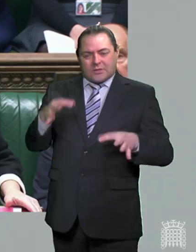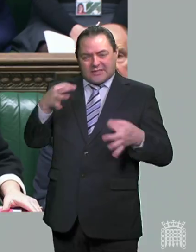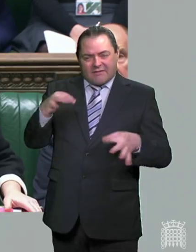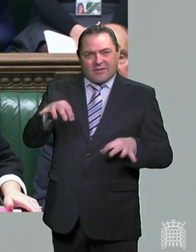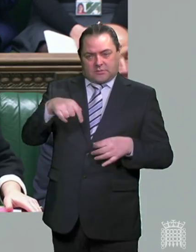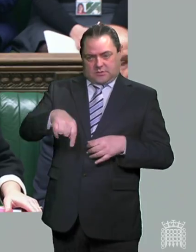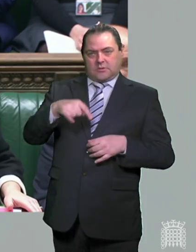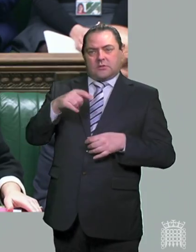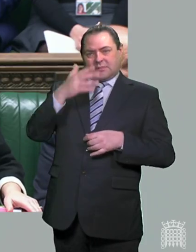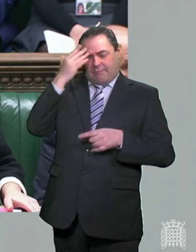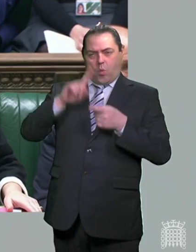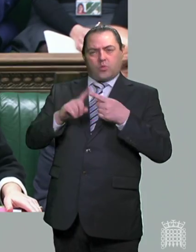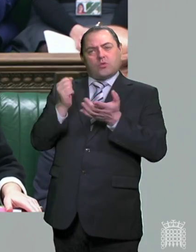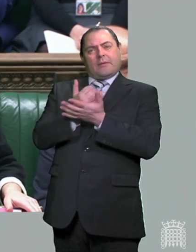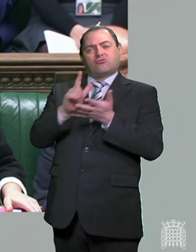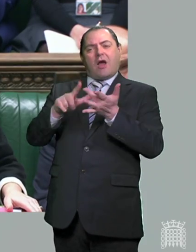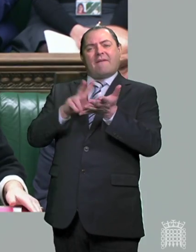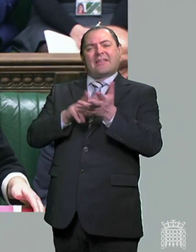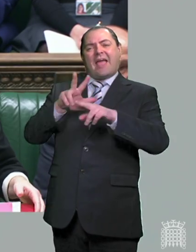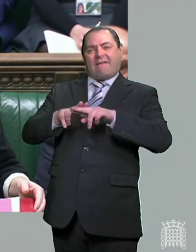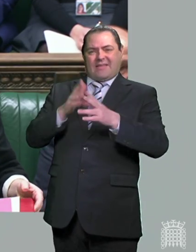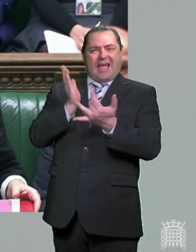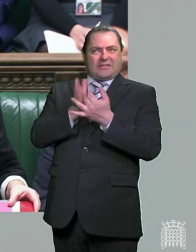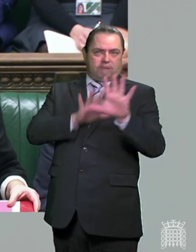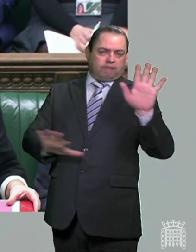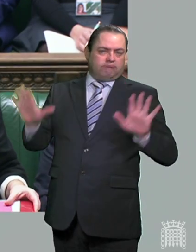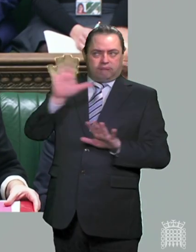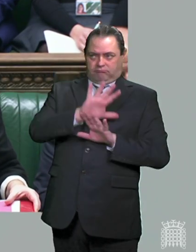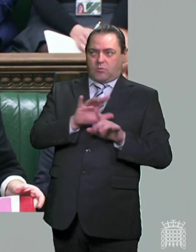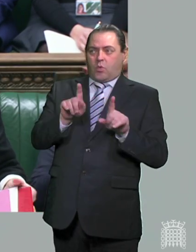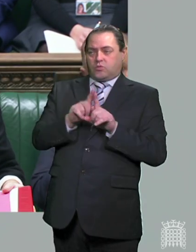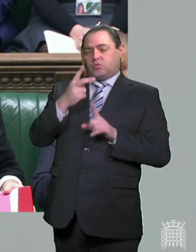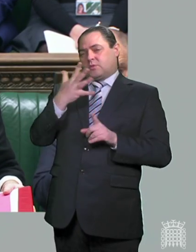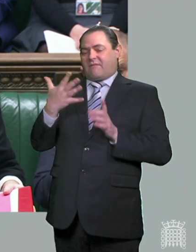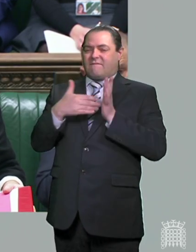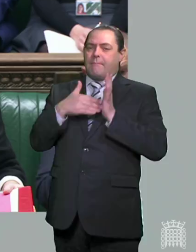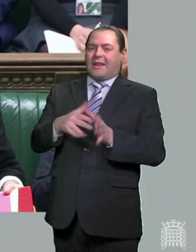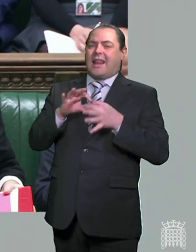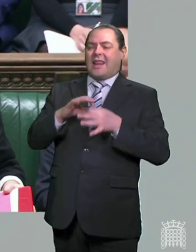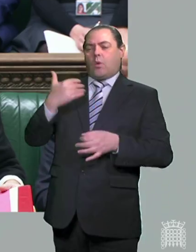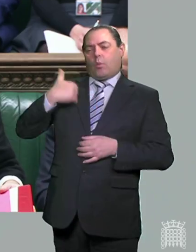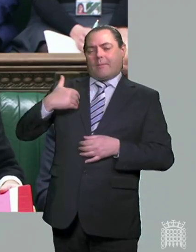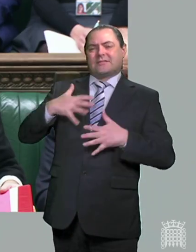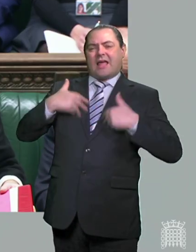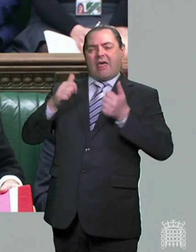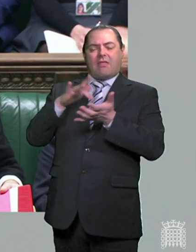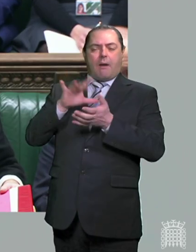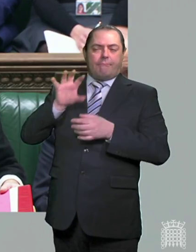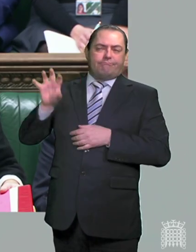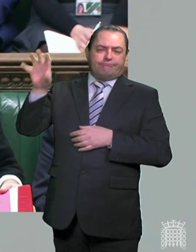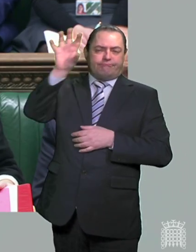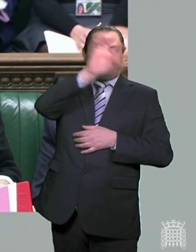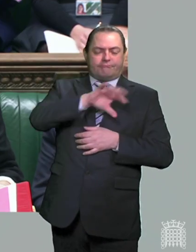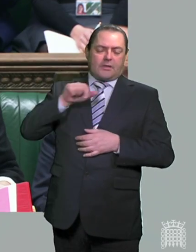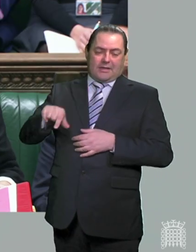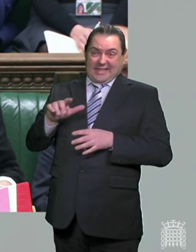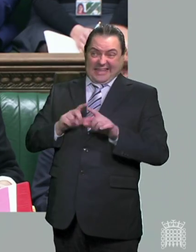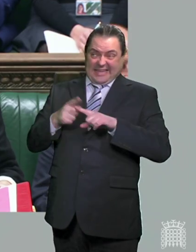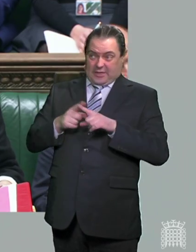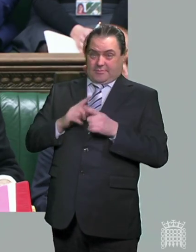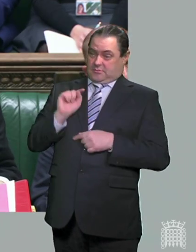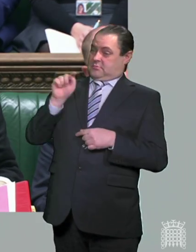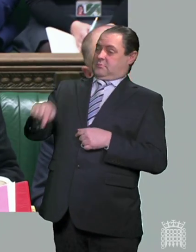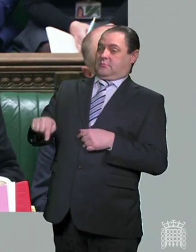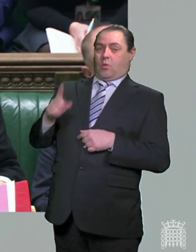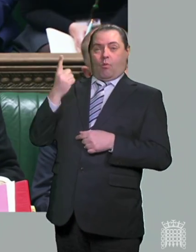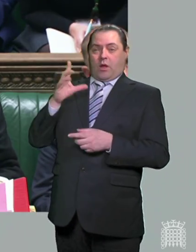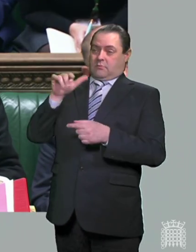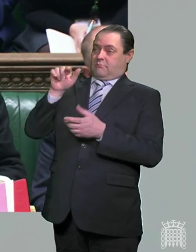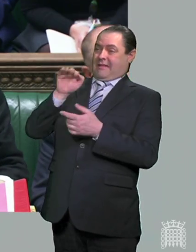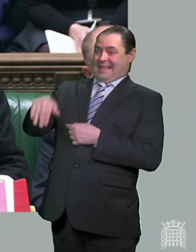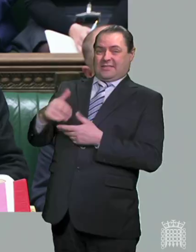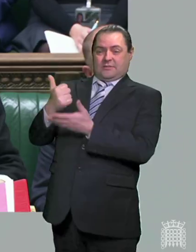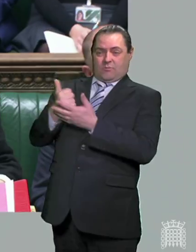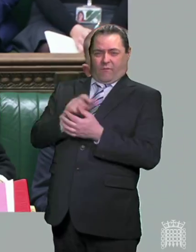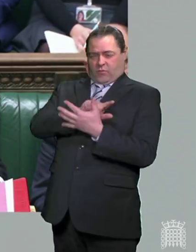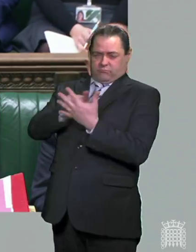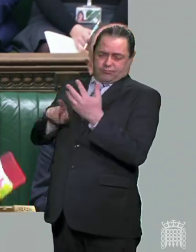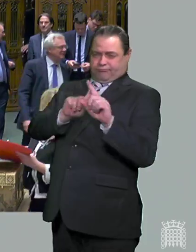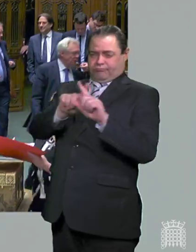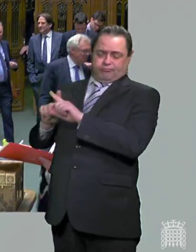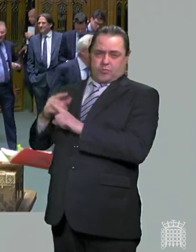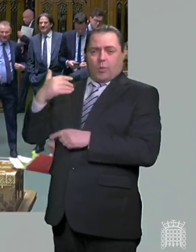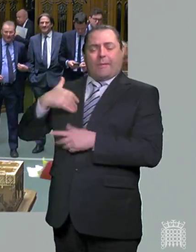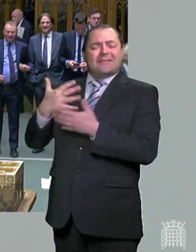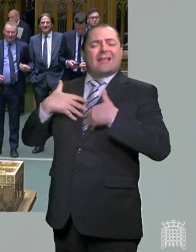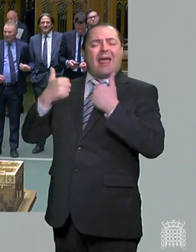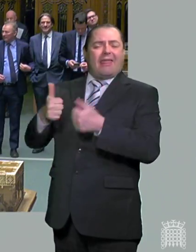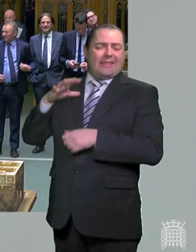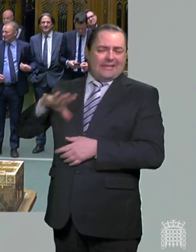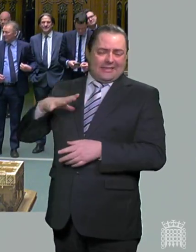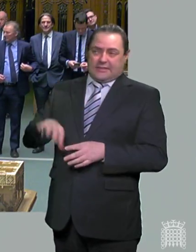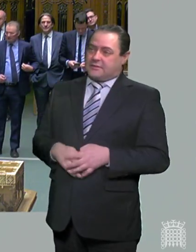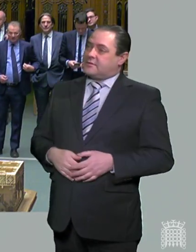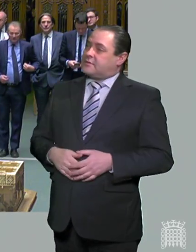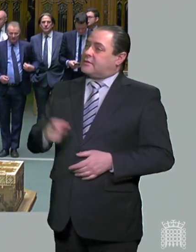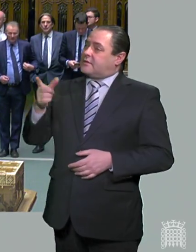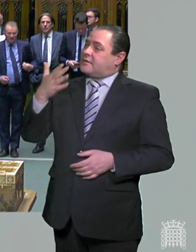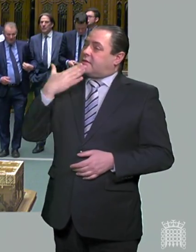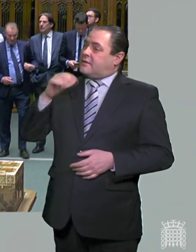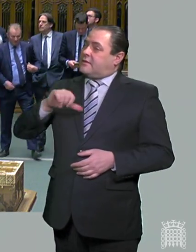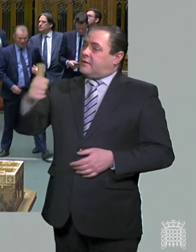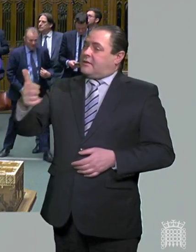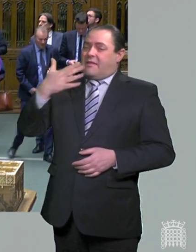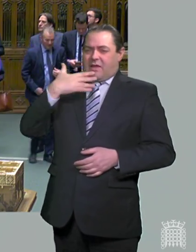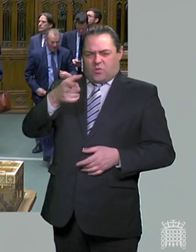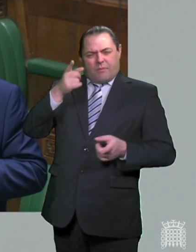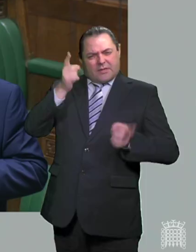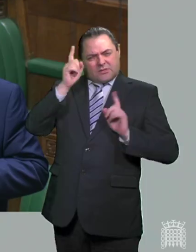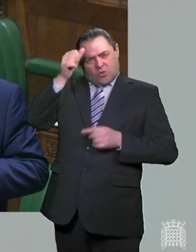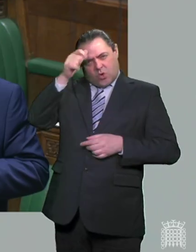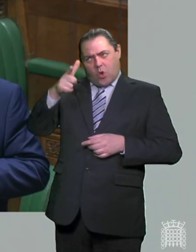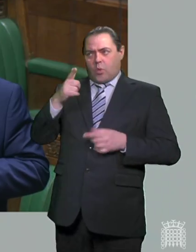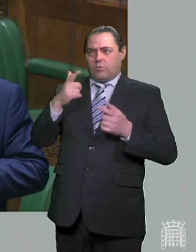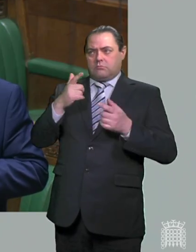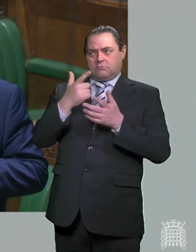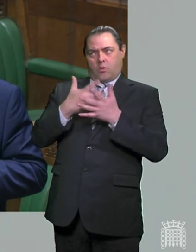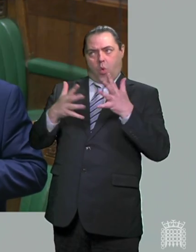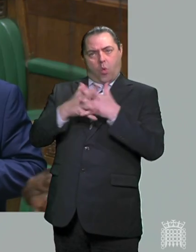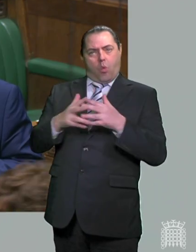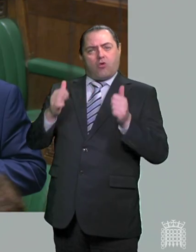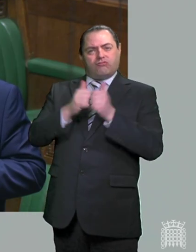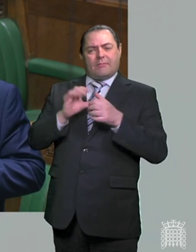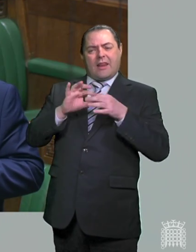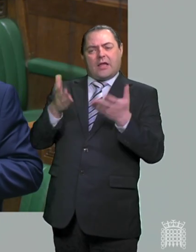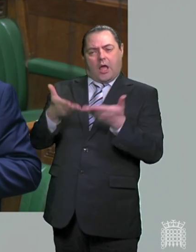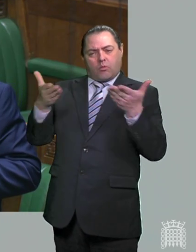Today I am proud to announce £25 million to roll out women’s health hubs across England—the one-stop shop for all women’s health needs that will drastically improve women’s experience of healthcare in England.